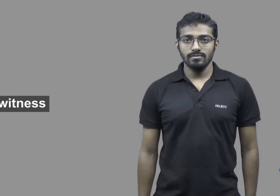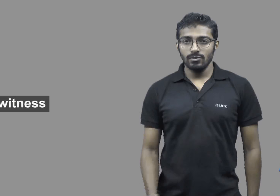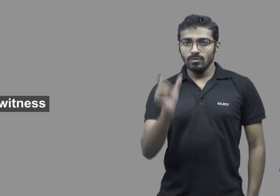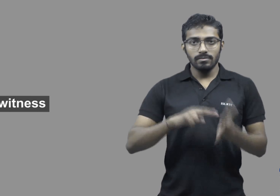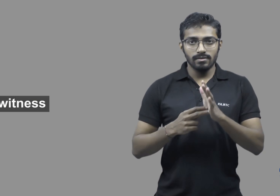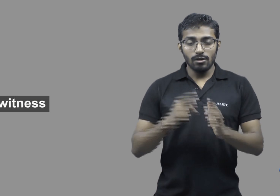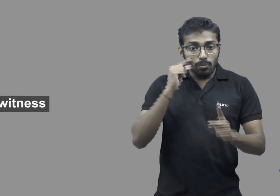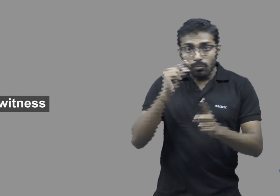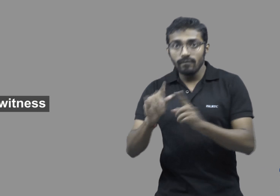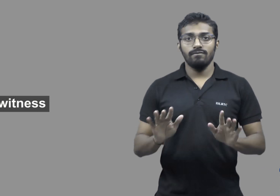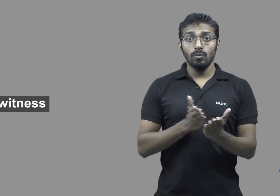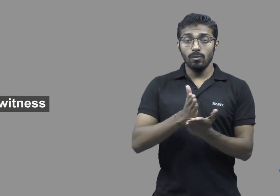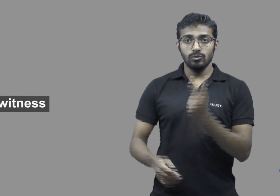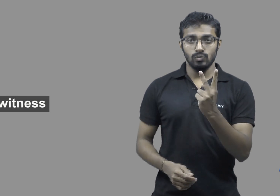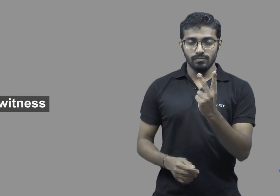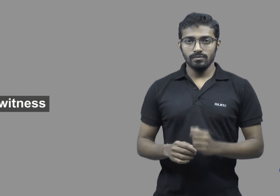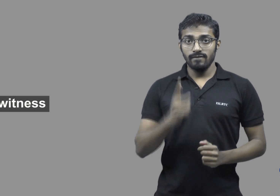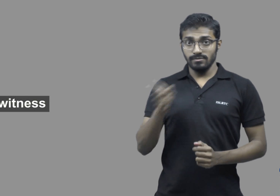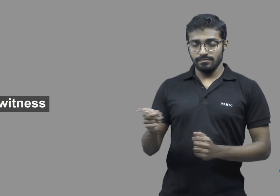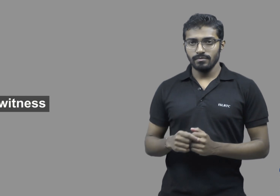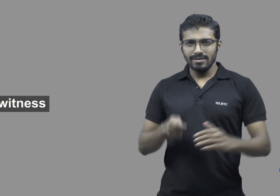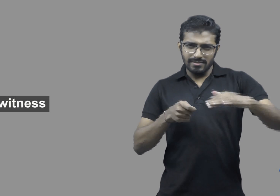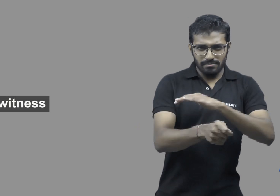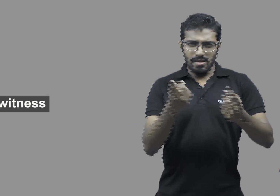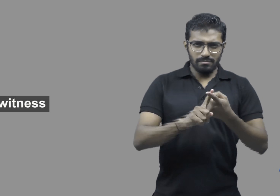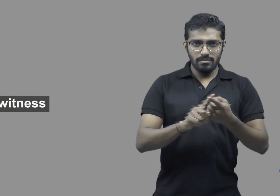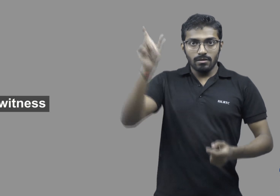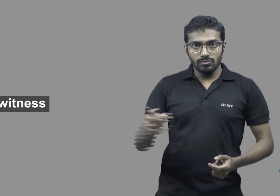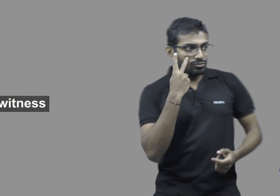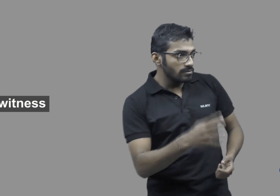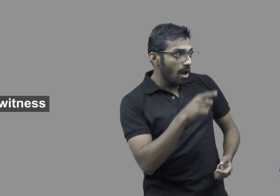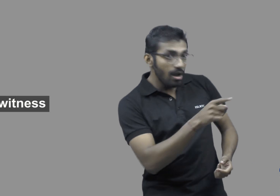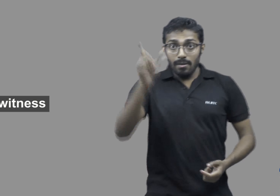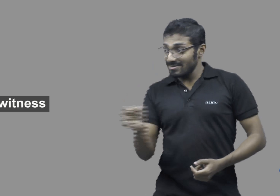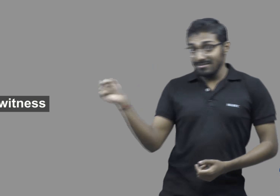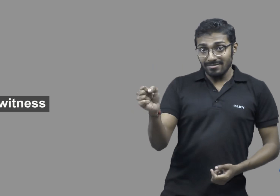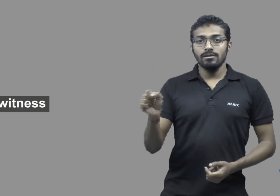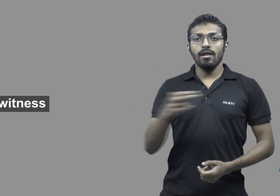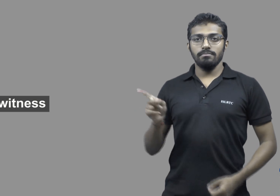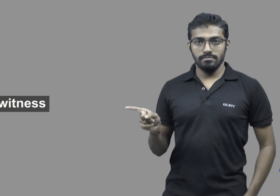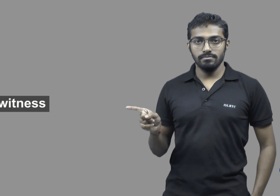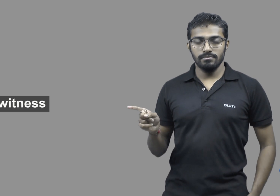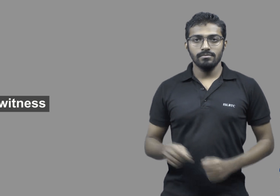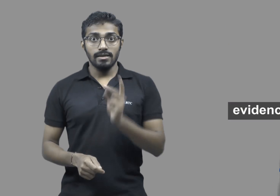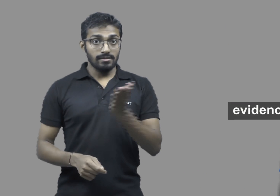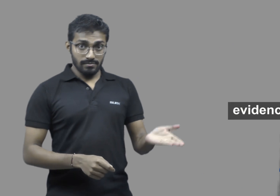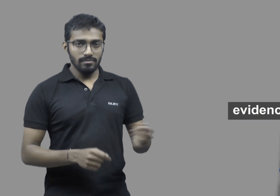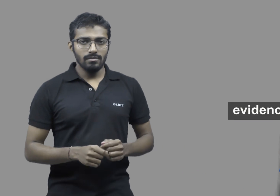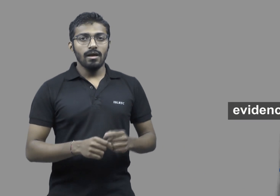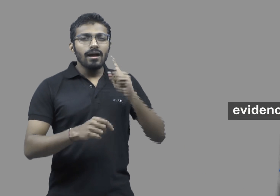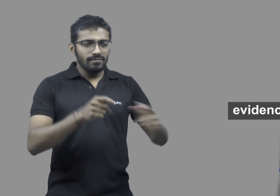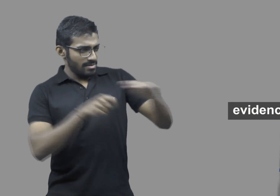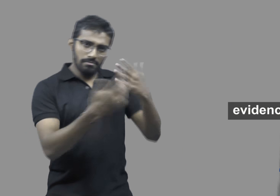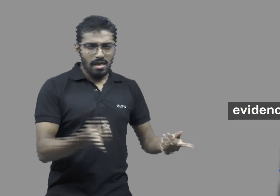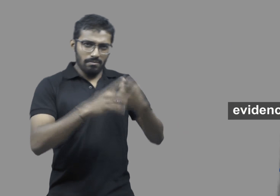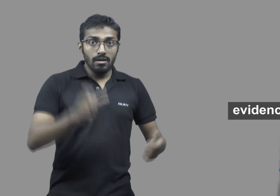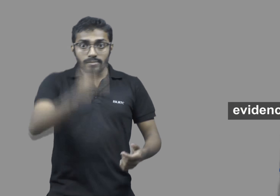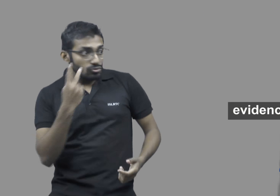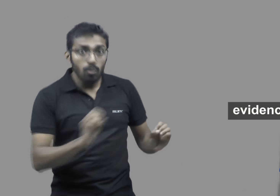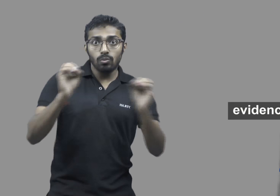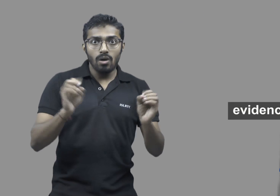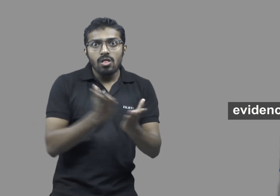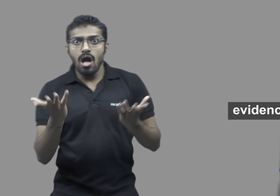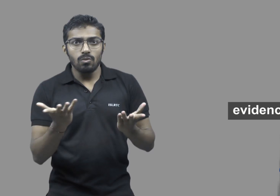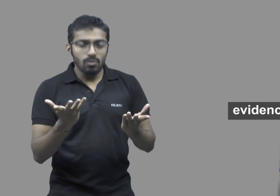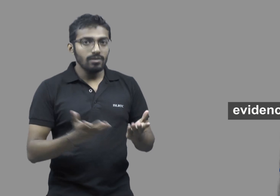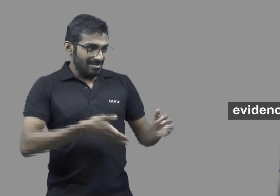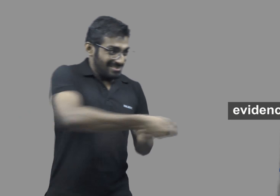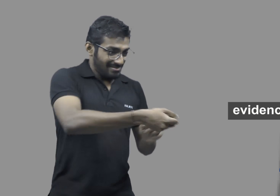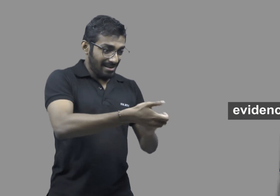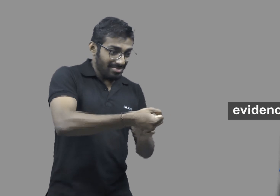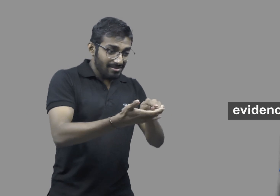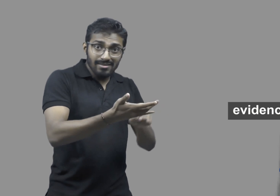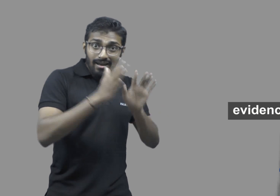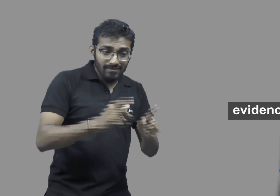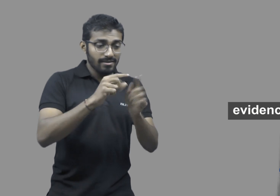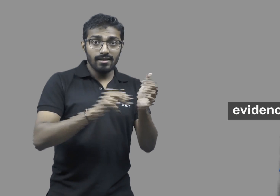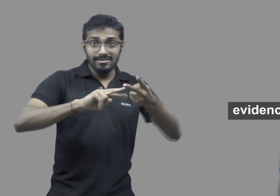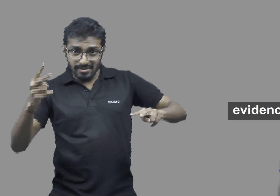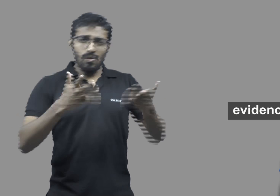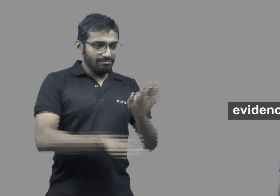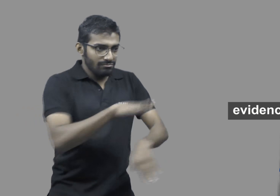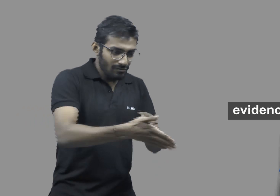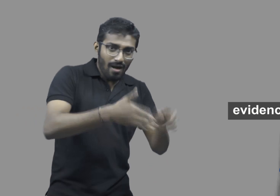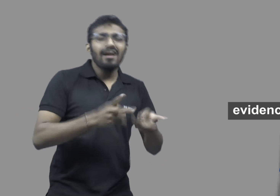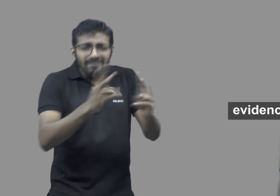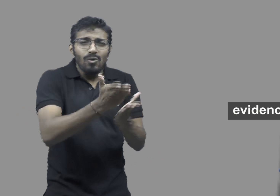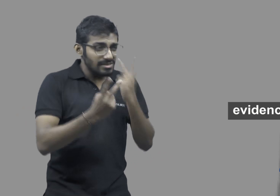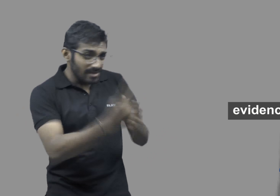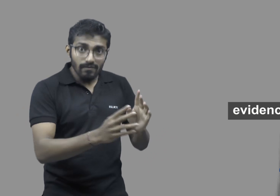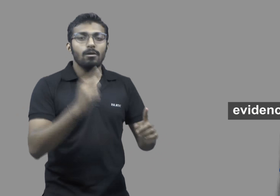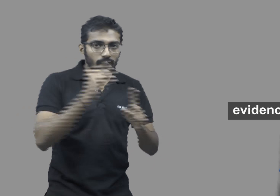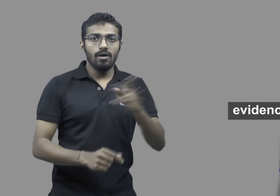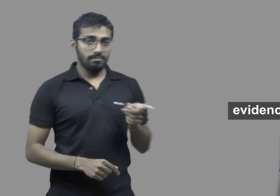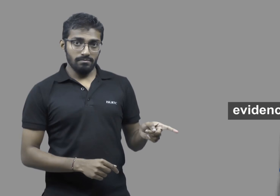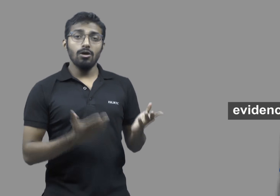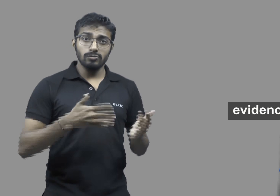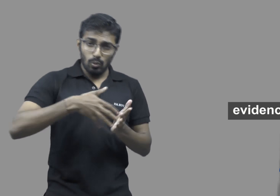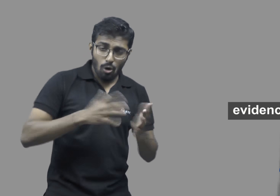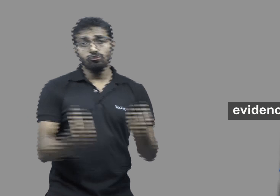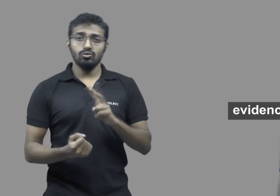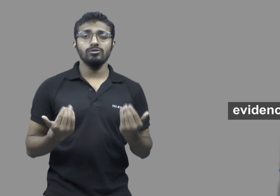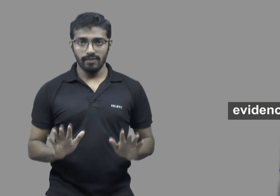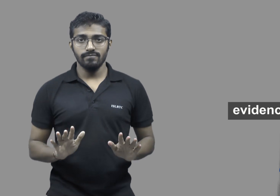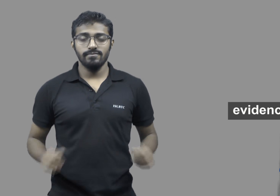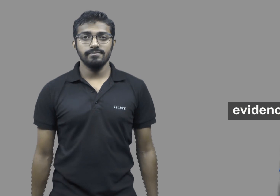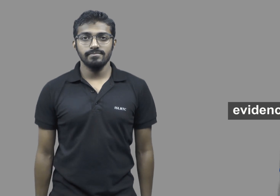Evidence And Eyewitness